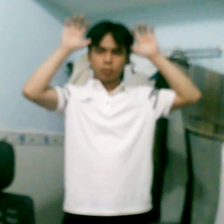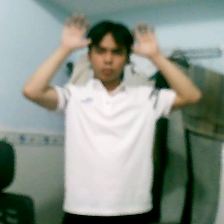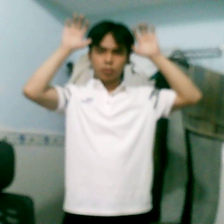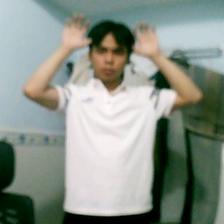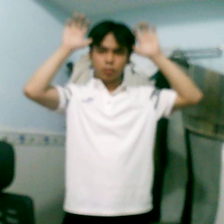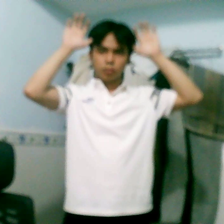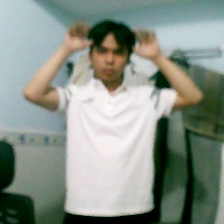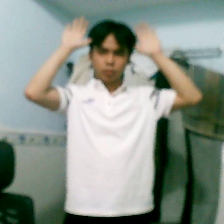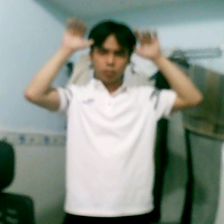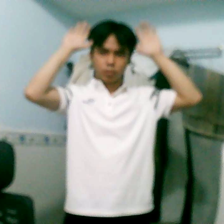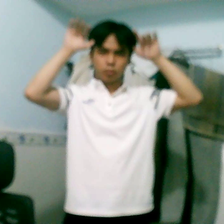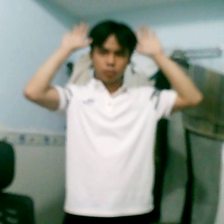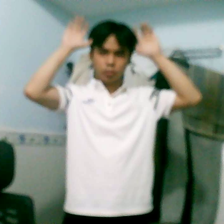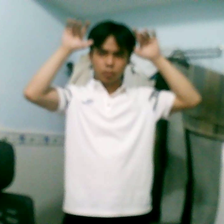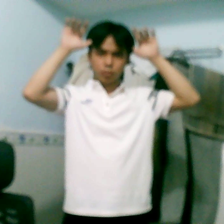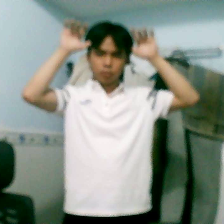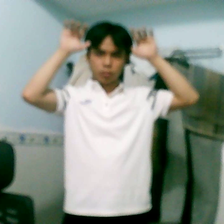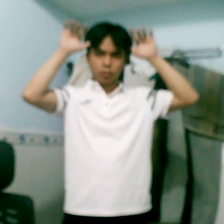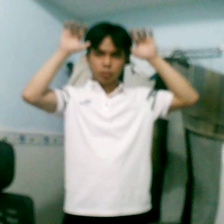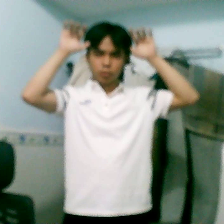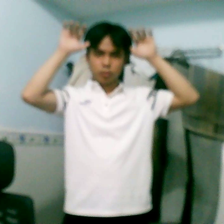cho